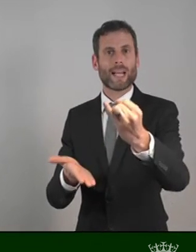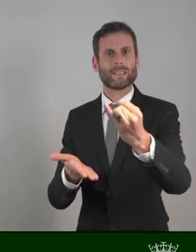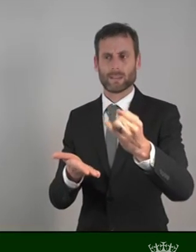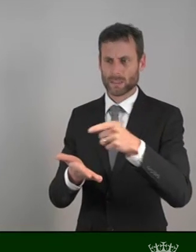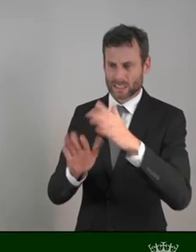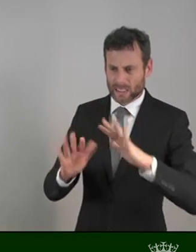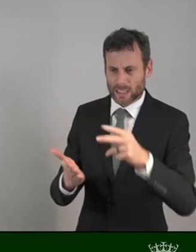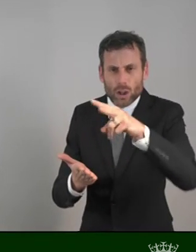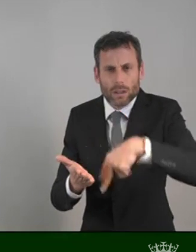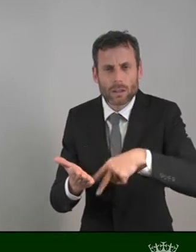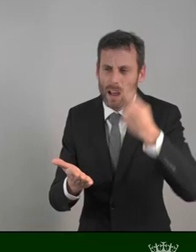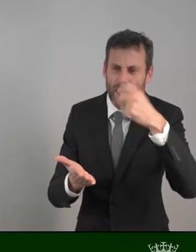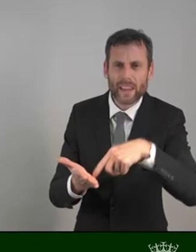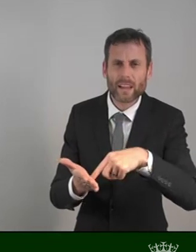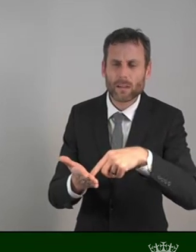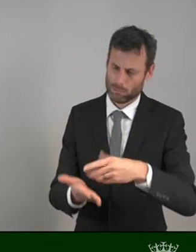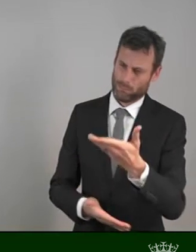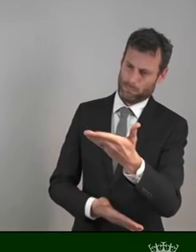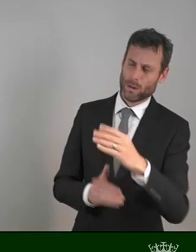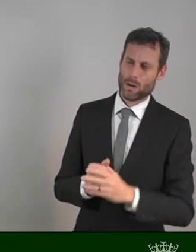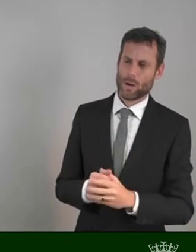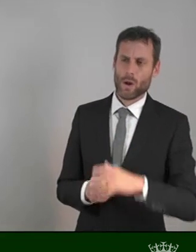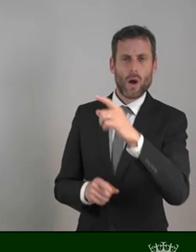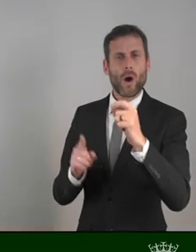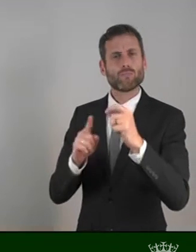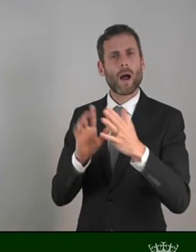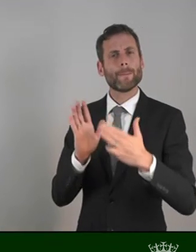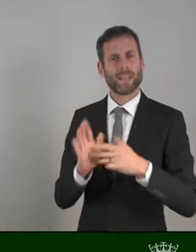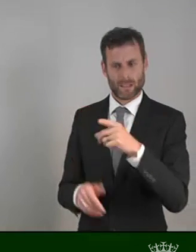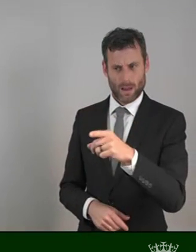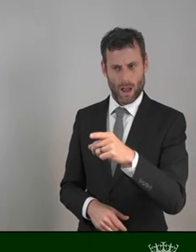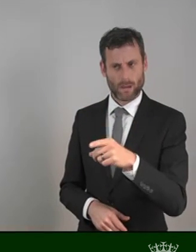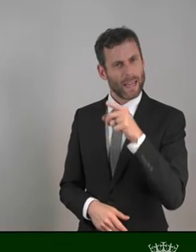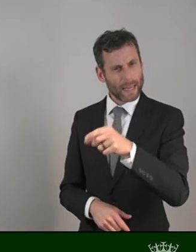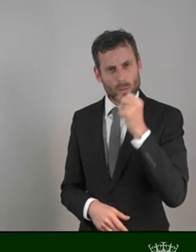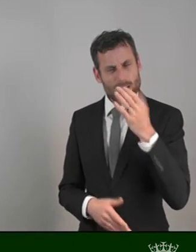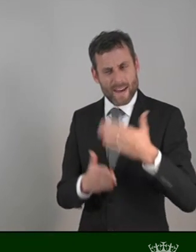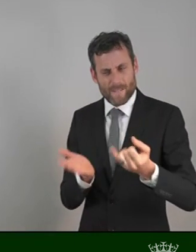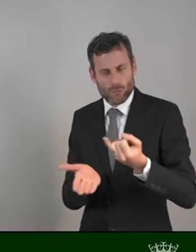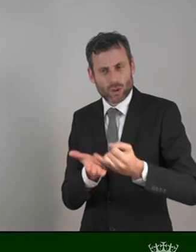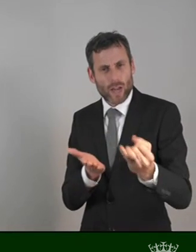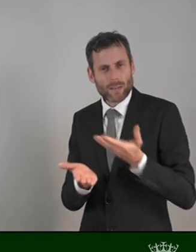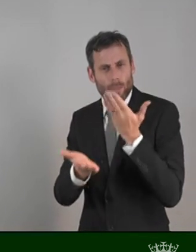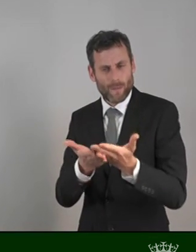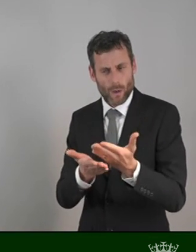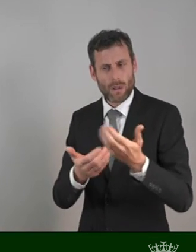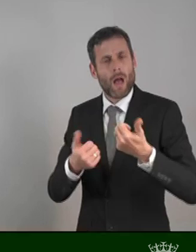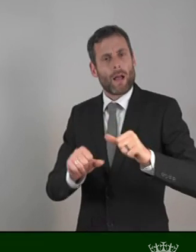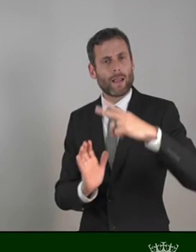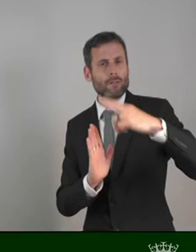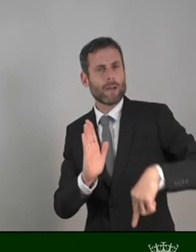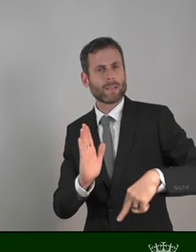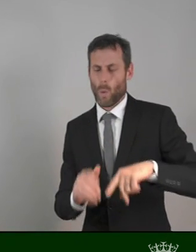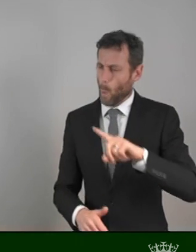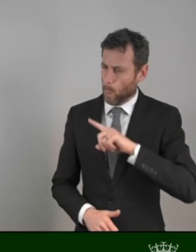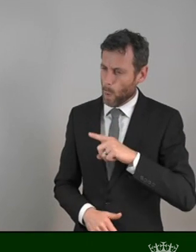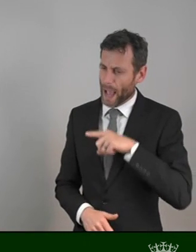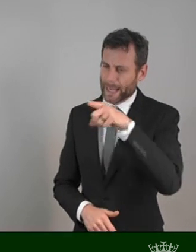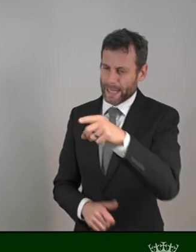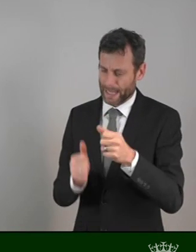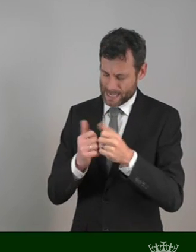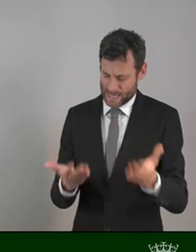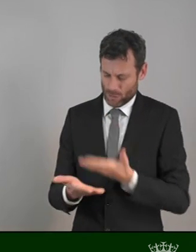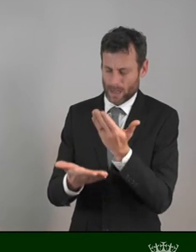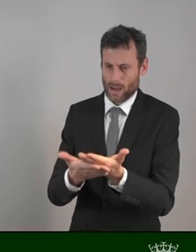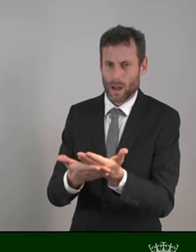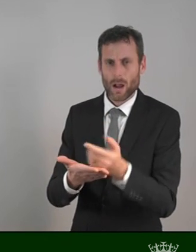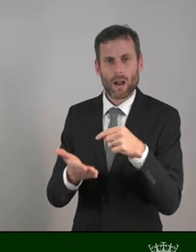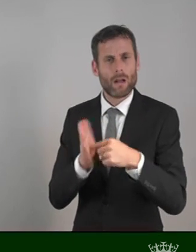Given that the Prime Minister would never reject a proposal before reading it, can he tell the House on what points he disagrees with model 3?